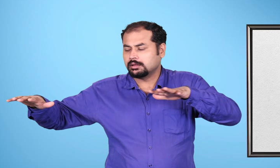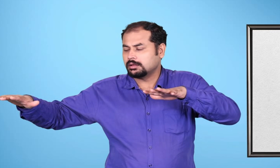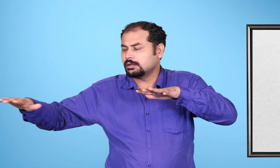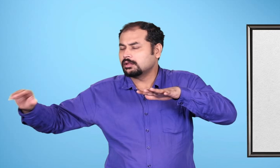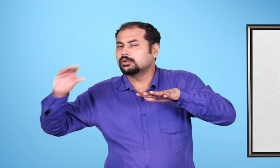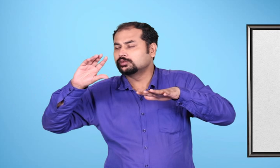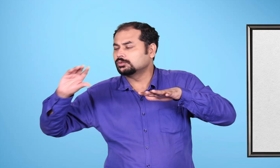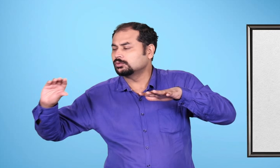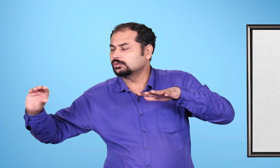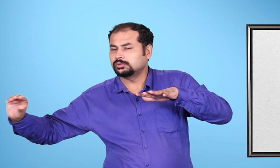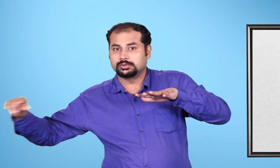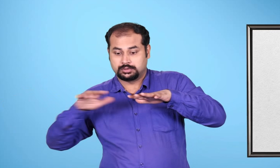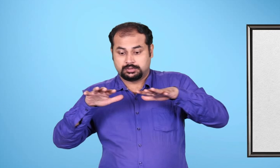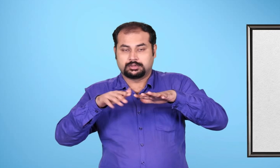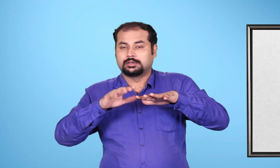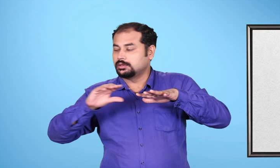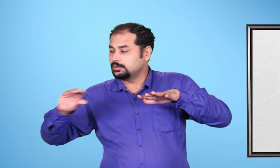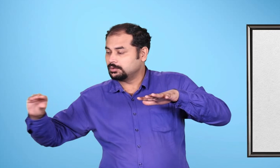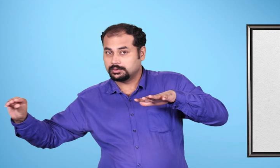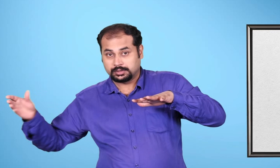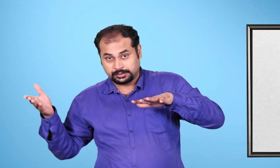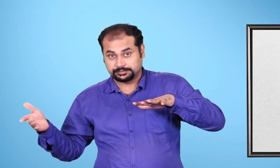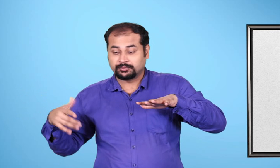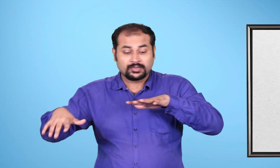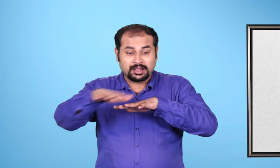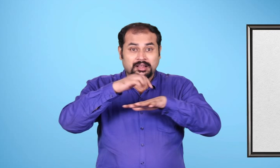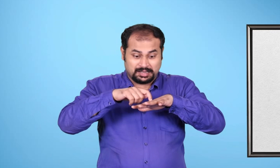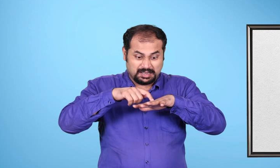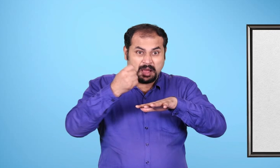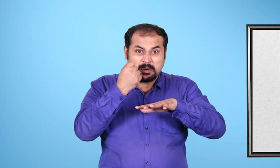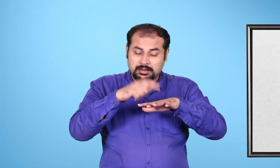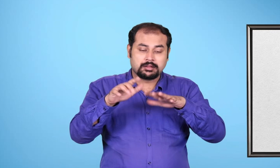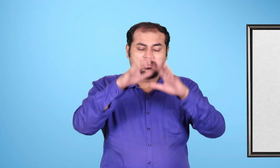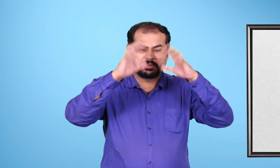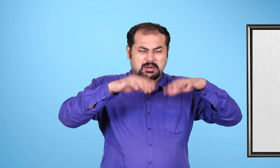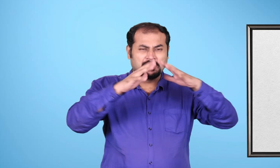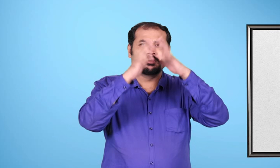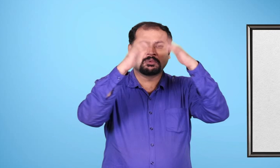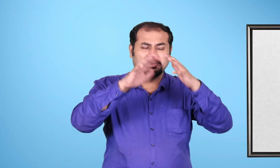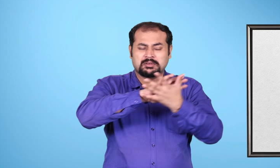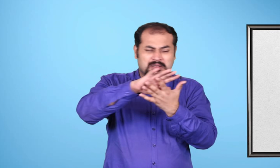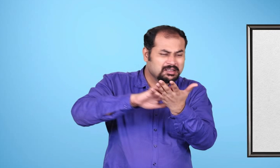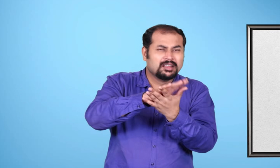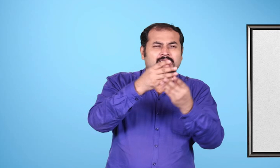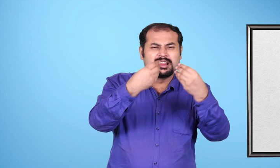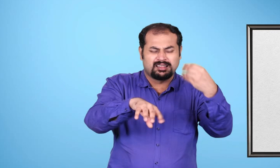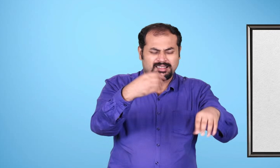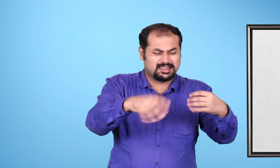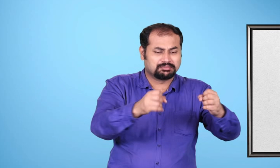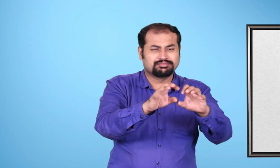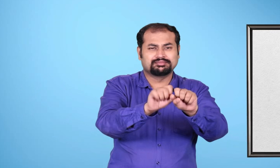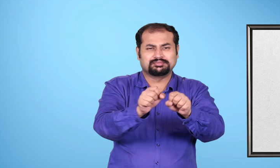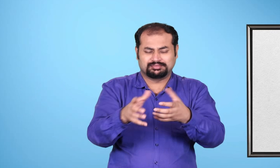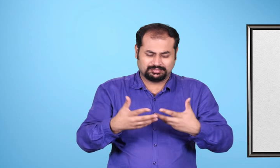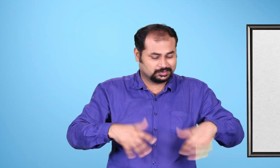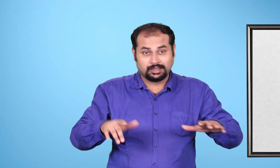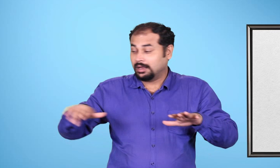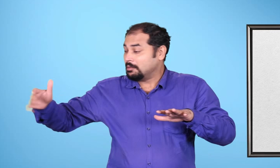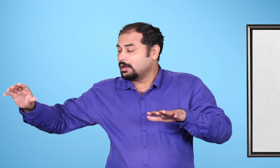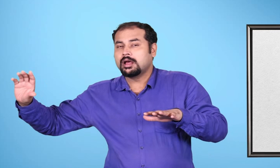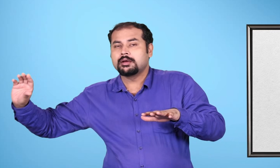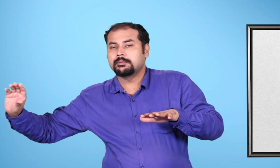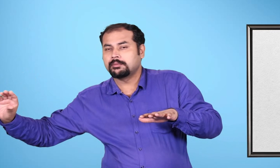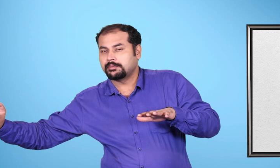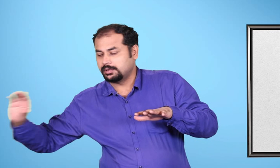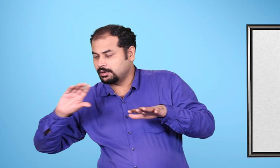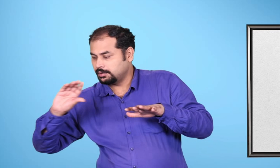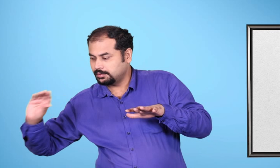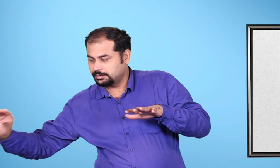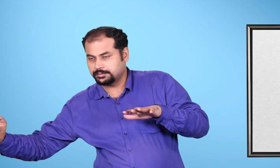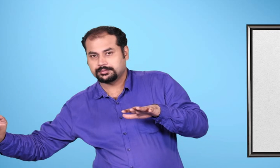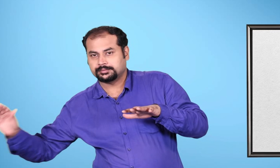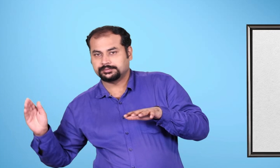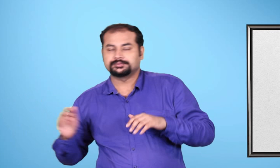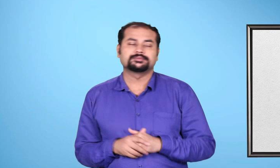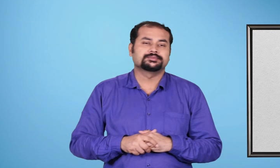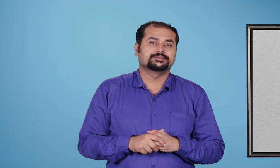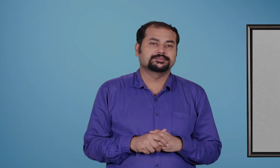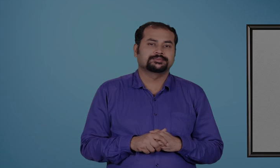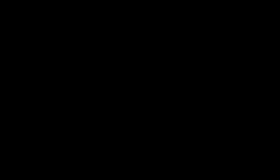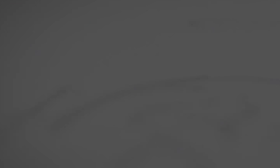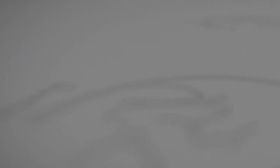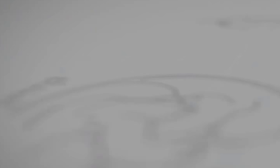Greatest damage is usually closest to the epicentre and the strength of the earthquake decreases away from the centre.